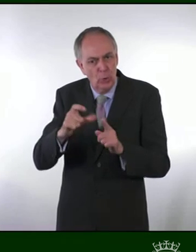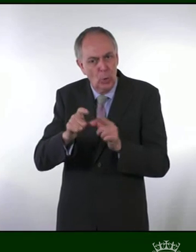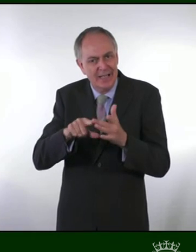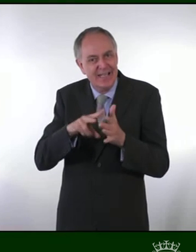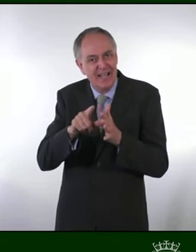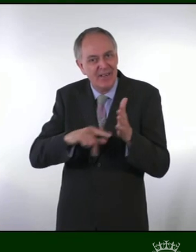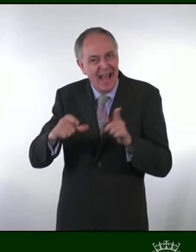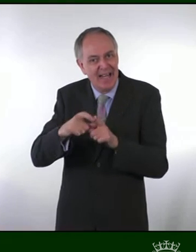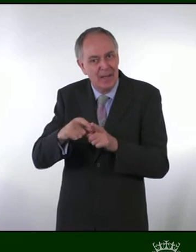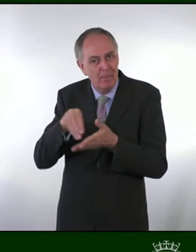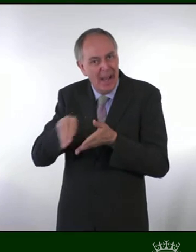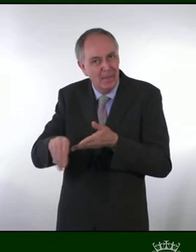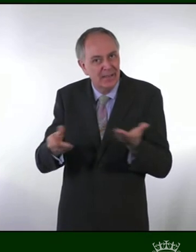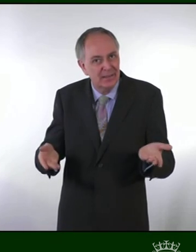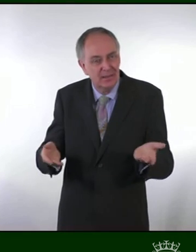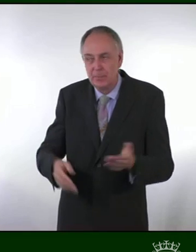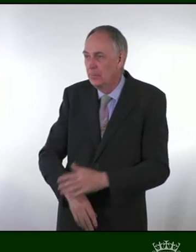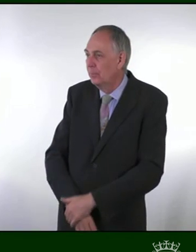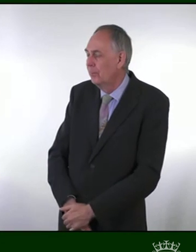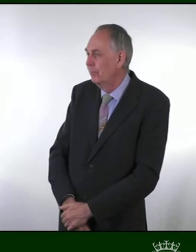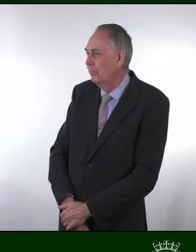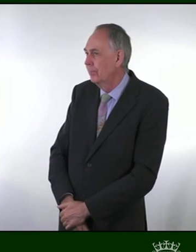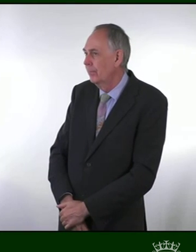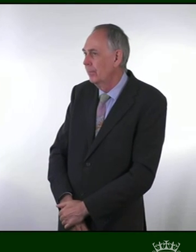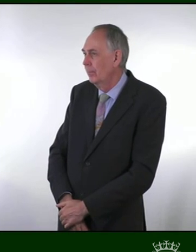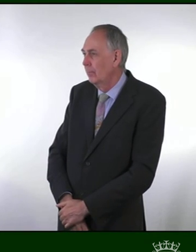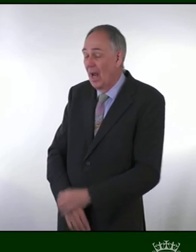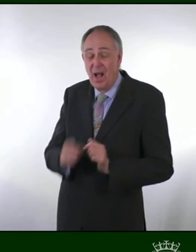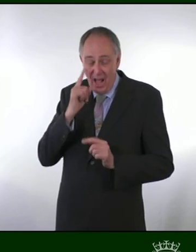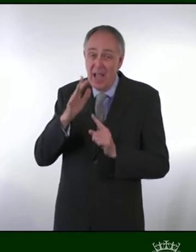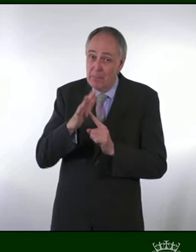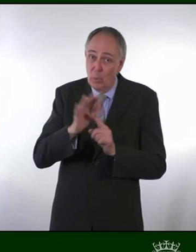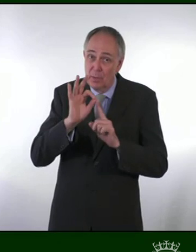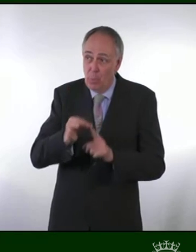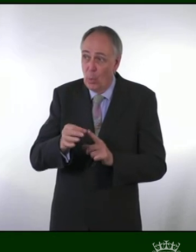I am grateful to my right honourable Friend, who raises a very important point.